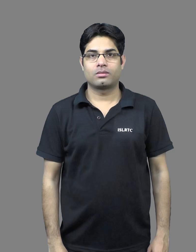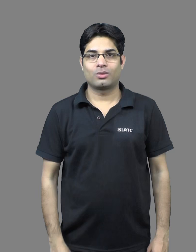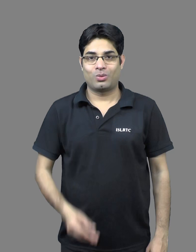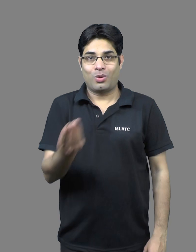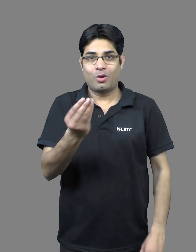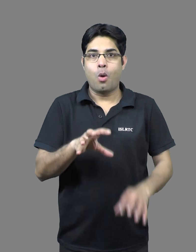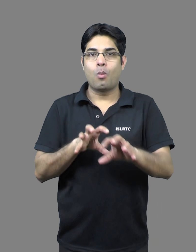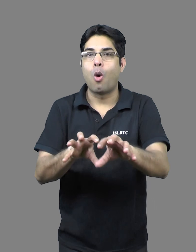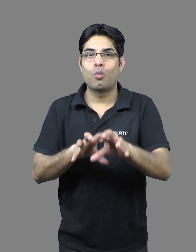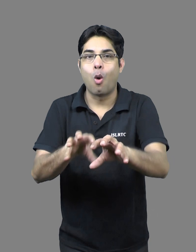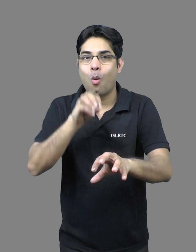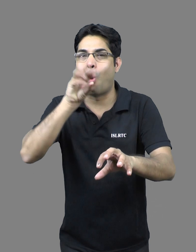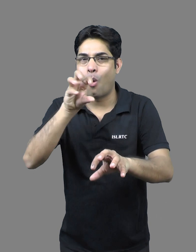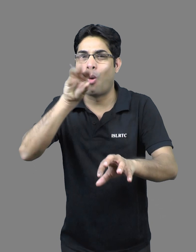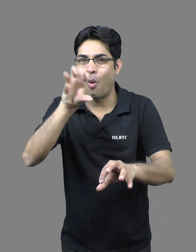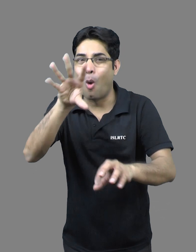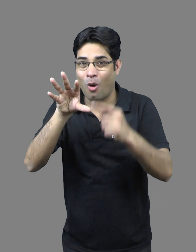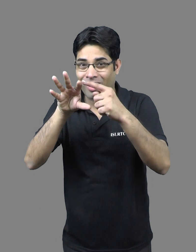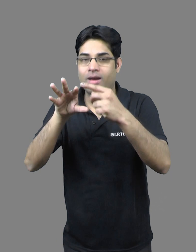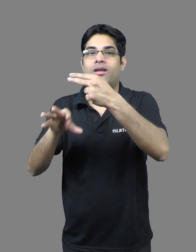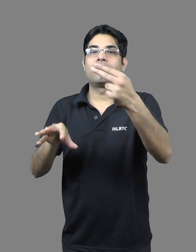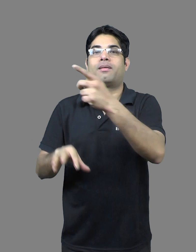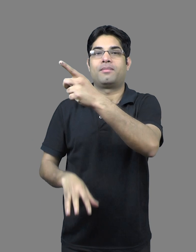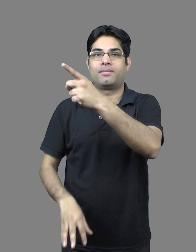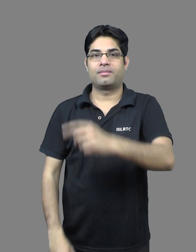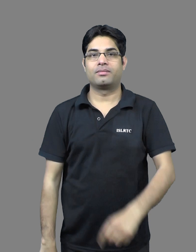Bark Bow-Wow Woof